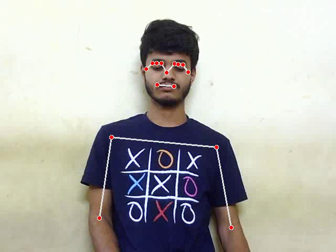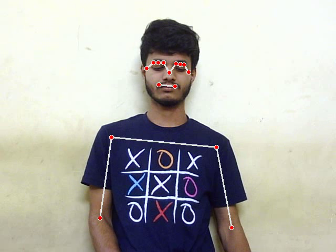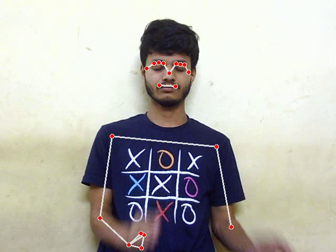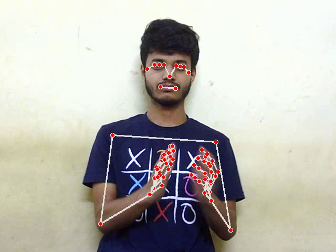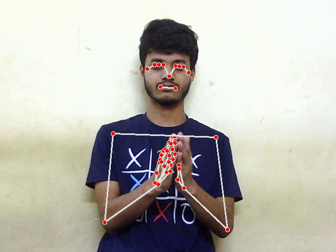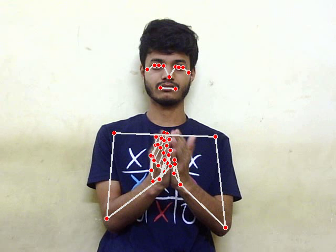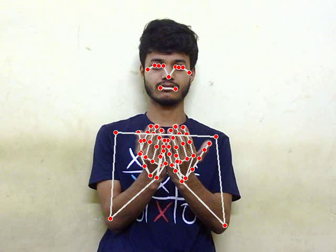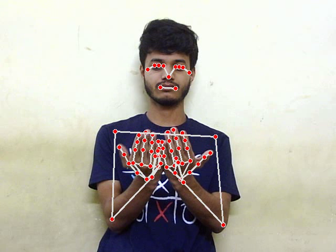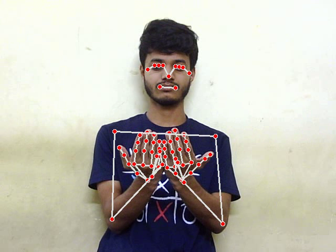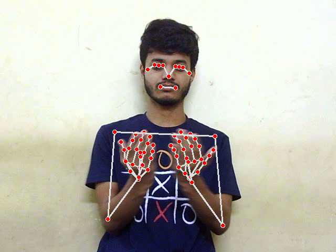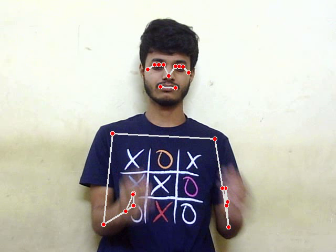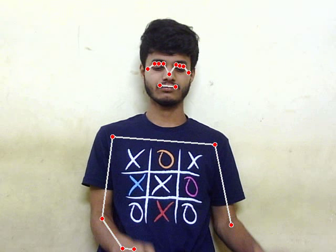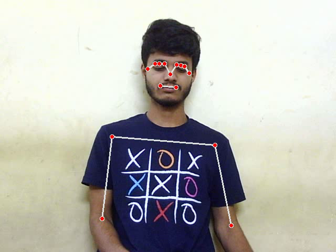book